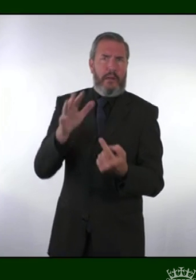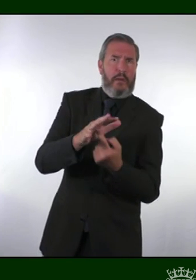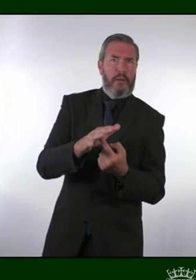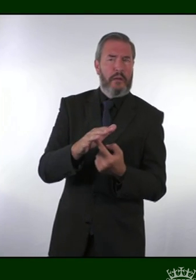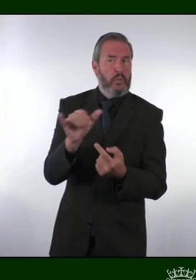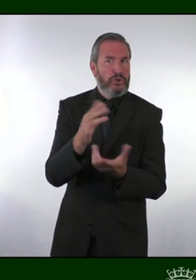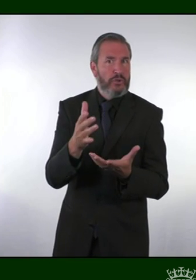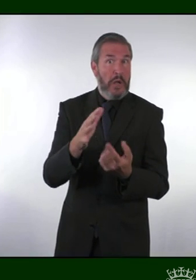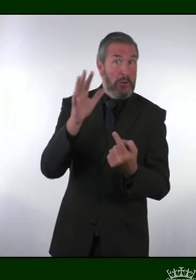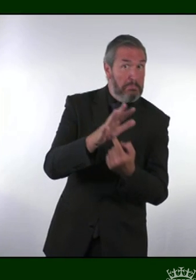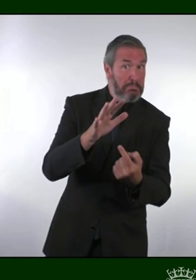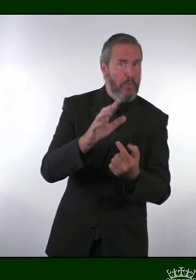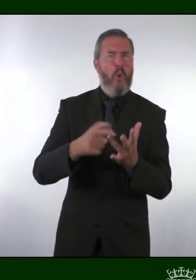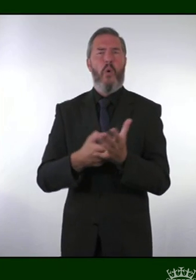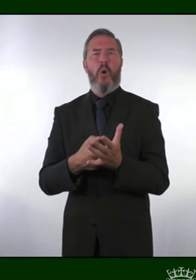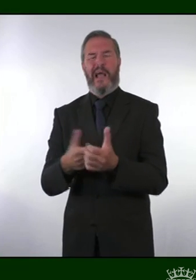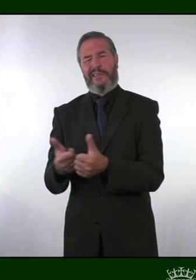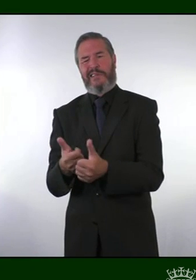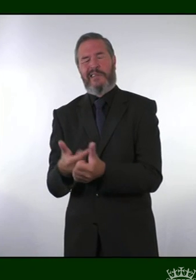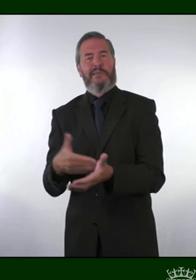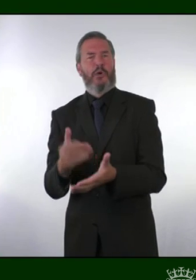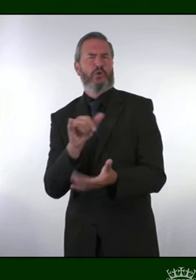So which is it: critical or not?